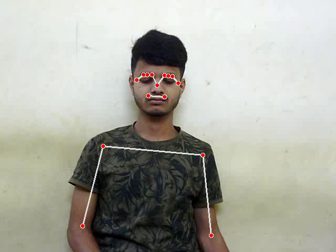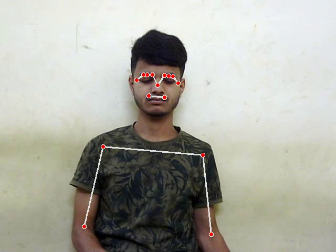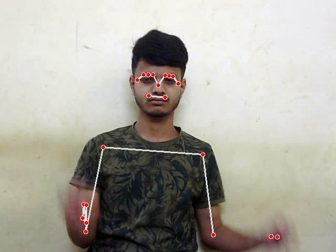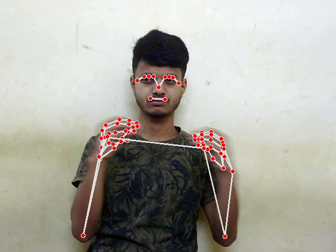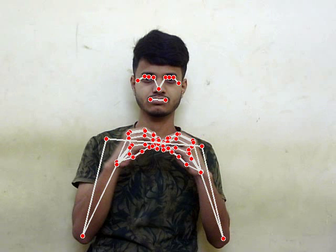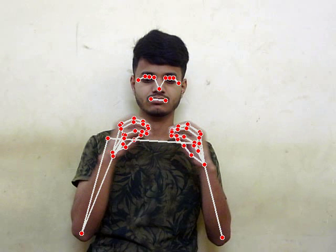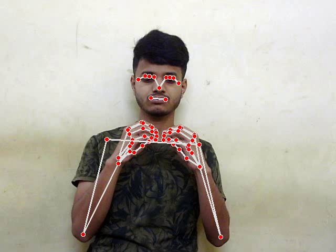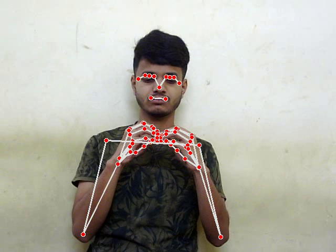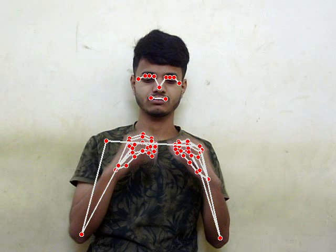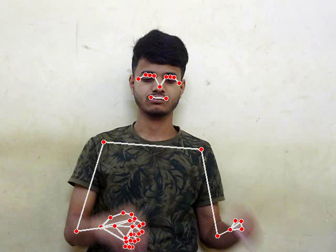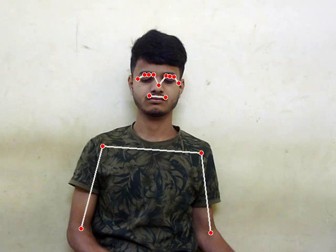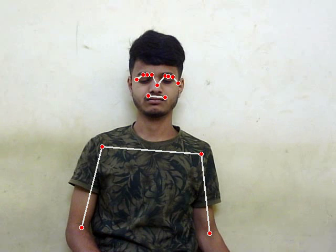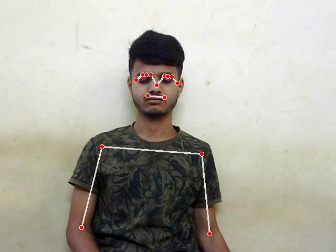more